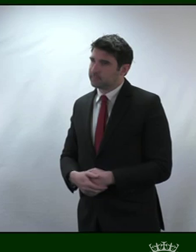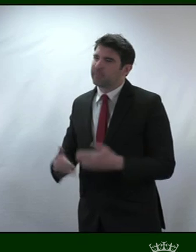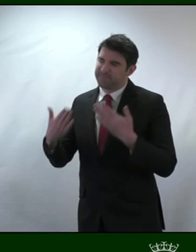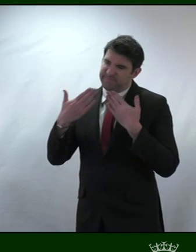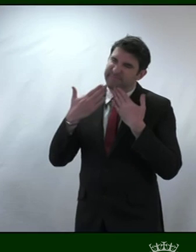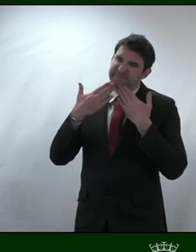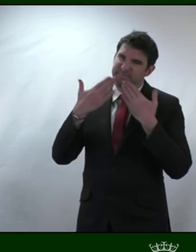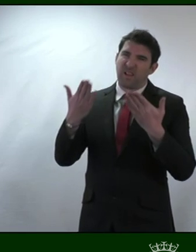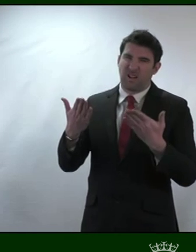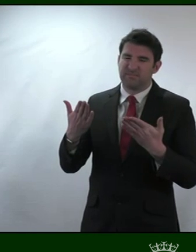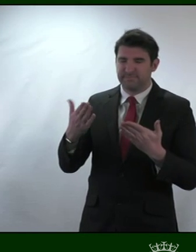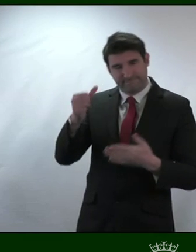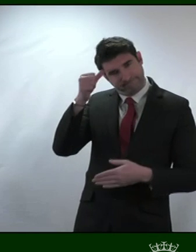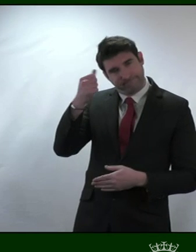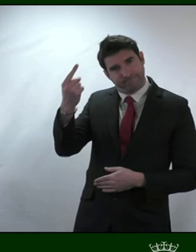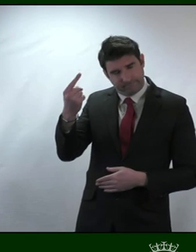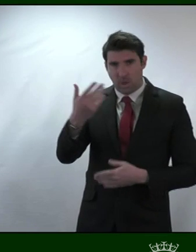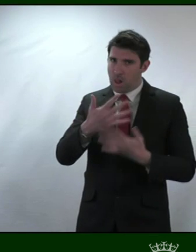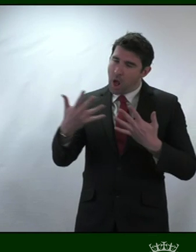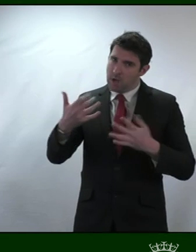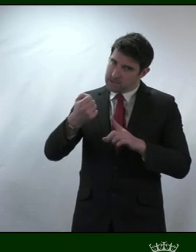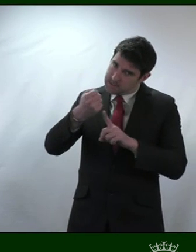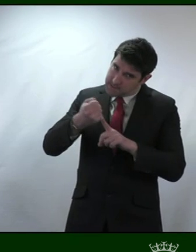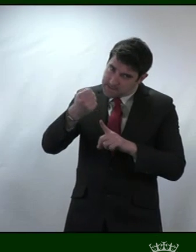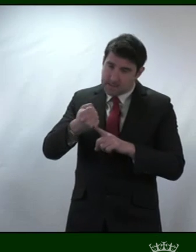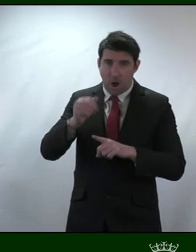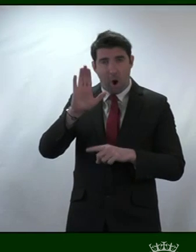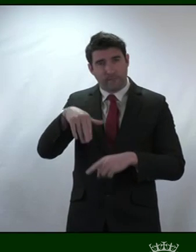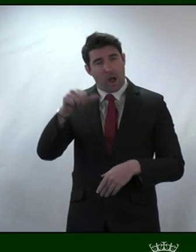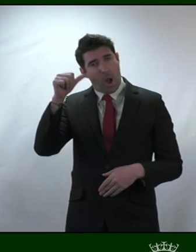I thank my hon. Friend for everything she does to campaign for Derbyshire Dales and for hospitality.